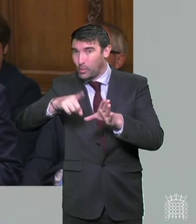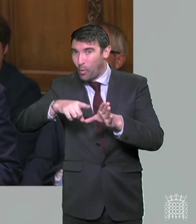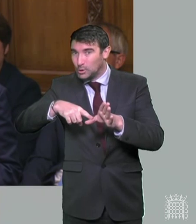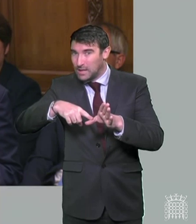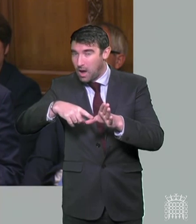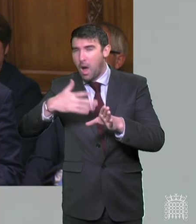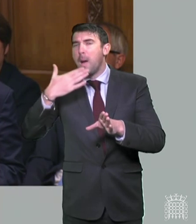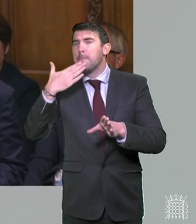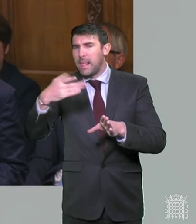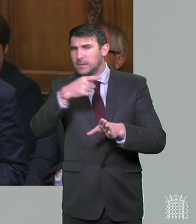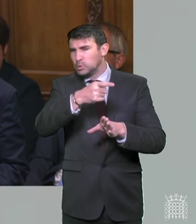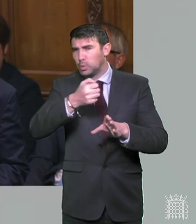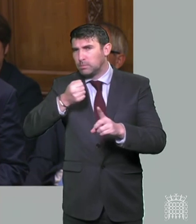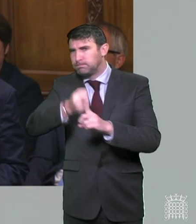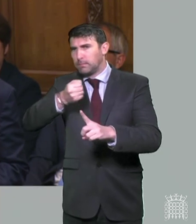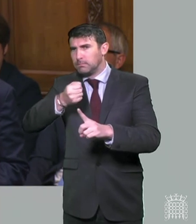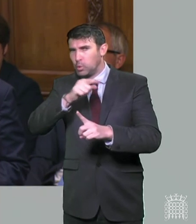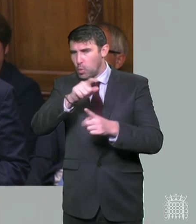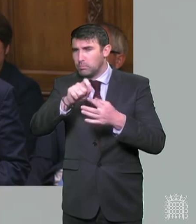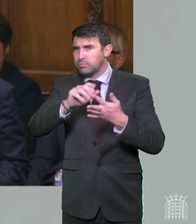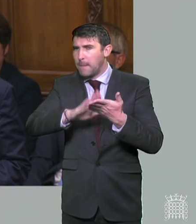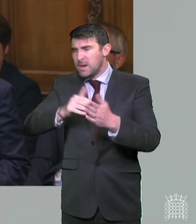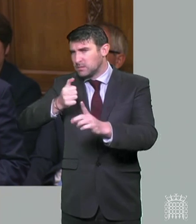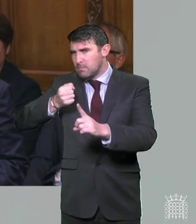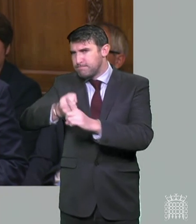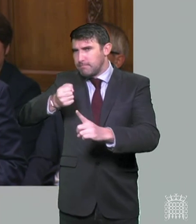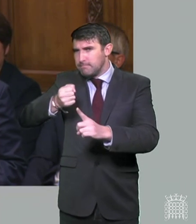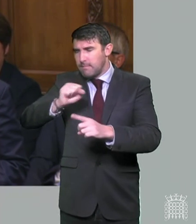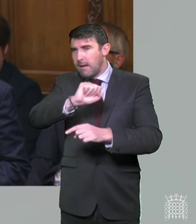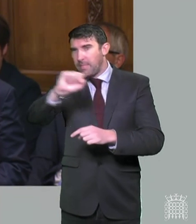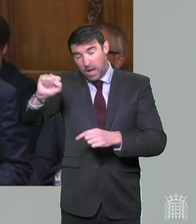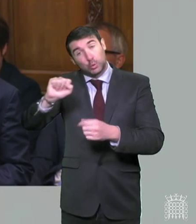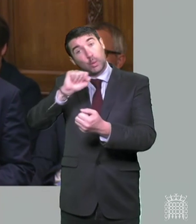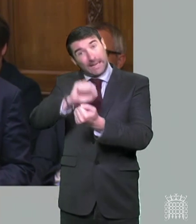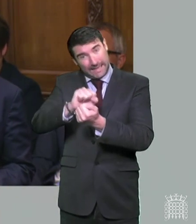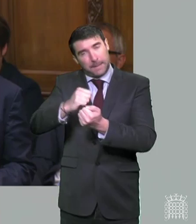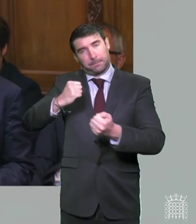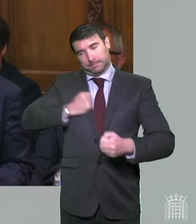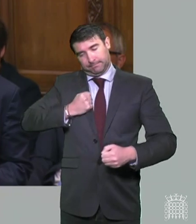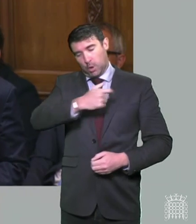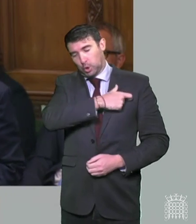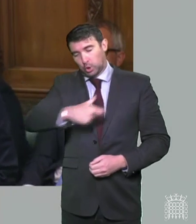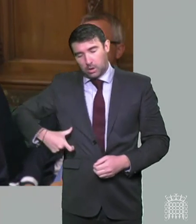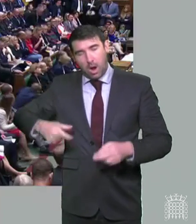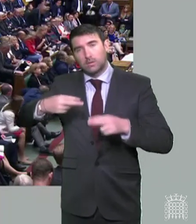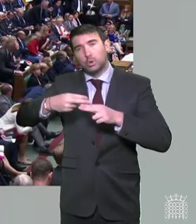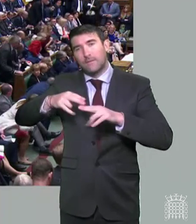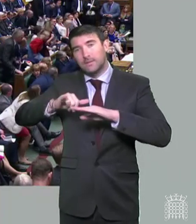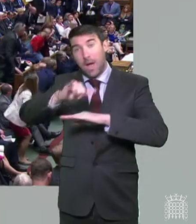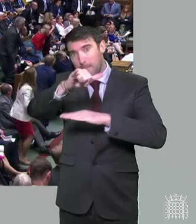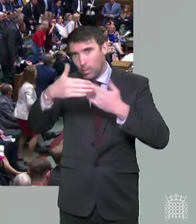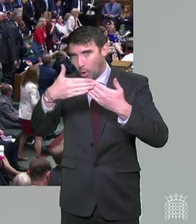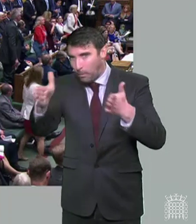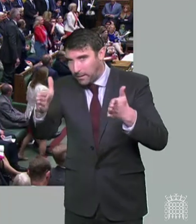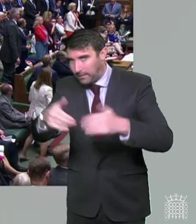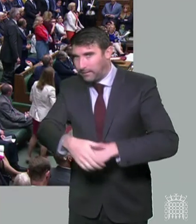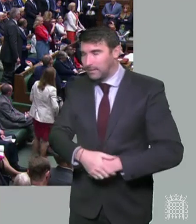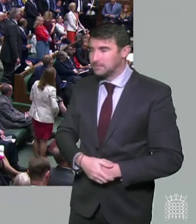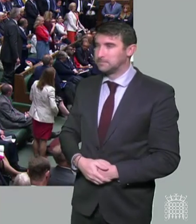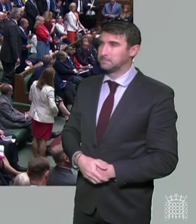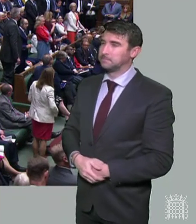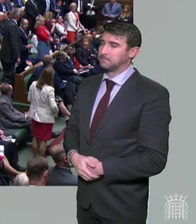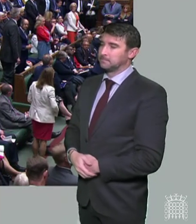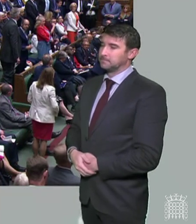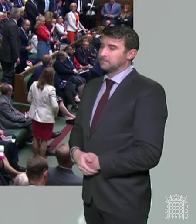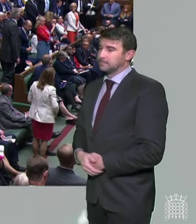Will she use the full weight of her office on these decision makers to keep our Doncaster Sheffield airport open?